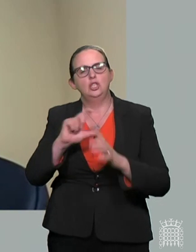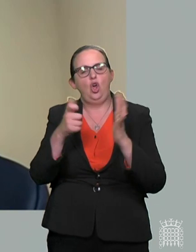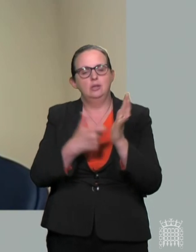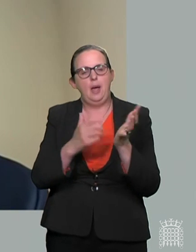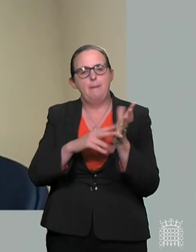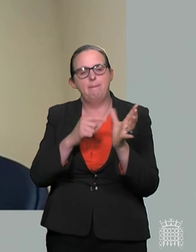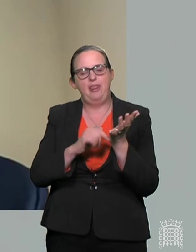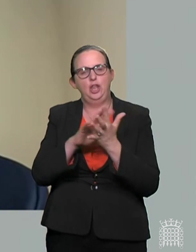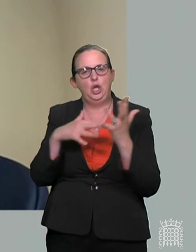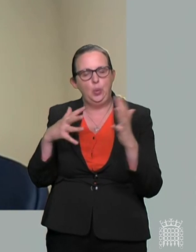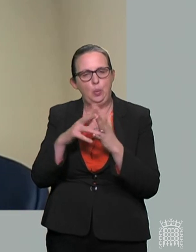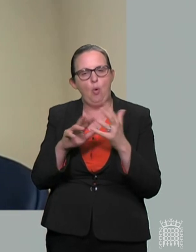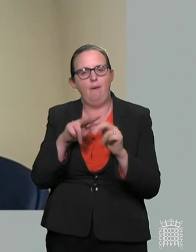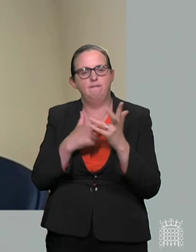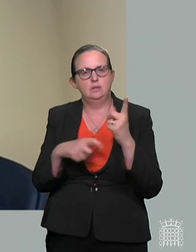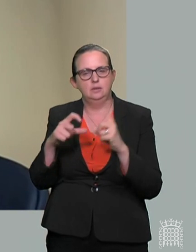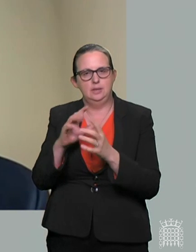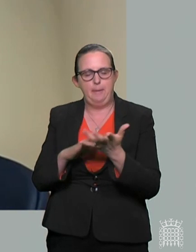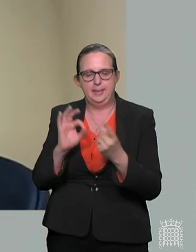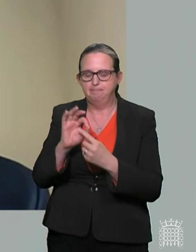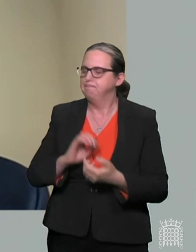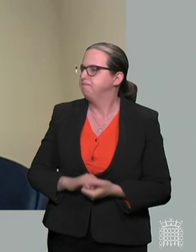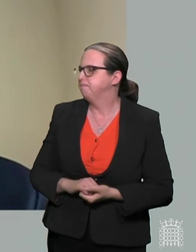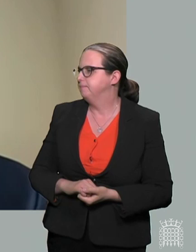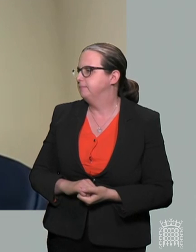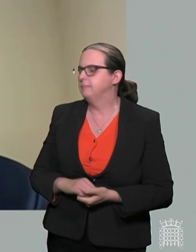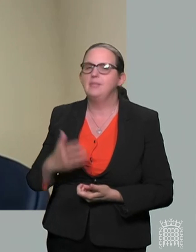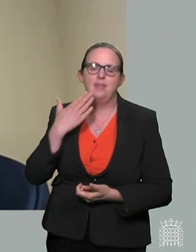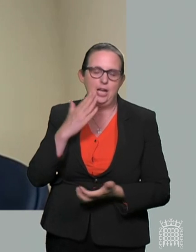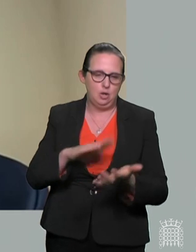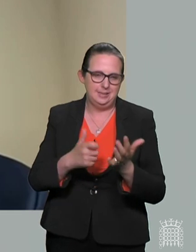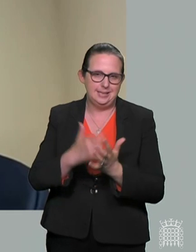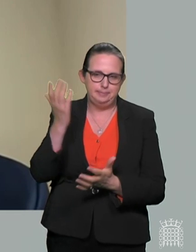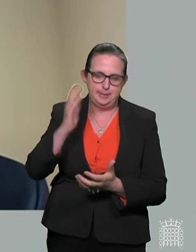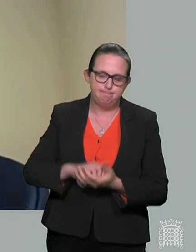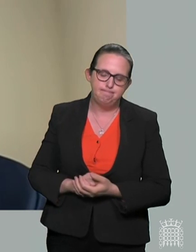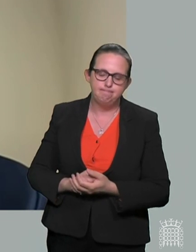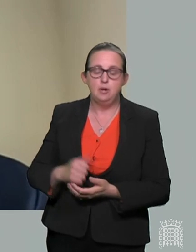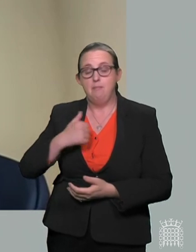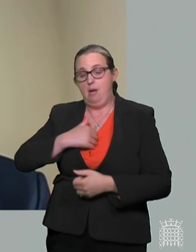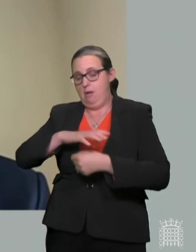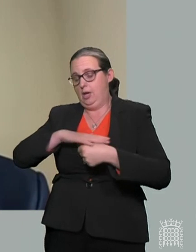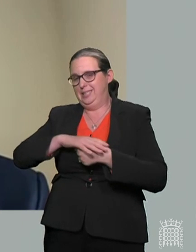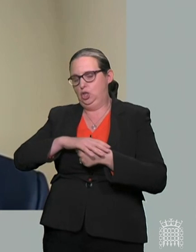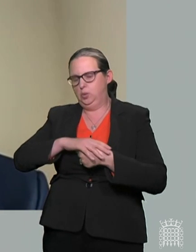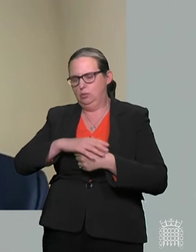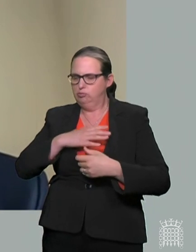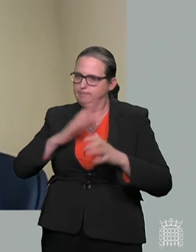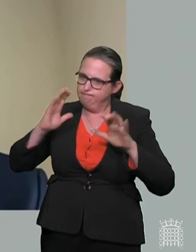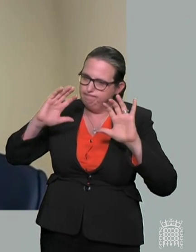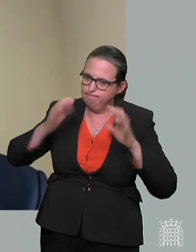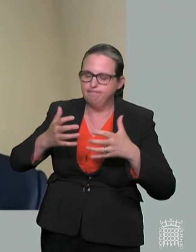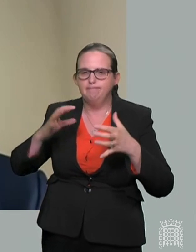The circumstances of Jewish burials around the world are a sensitive and important issue to my constituents and, as such, to me.